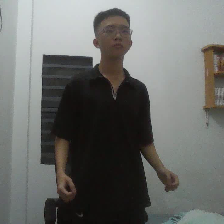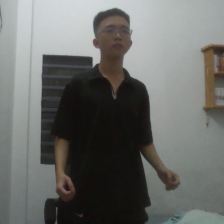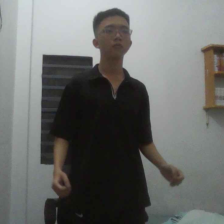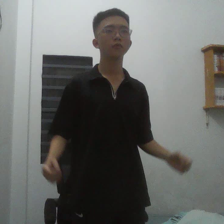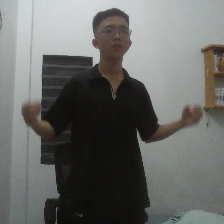minh khoe